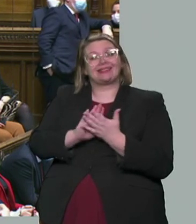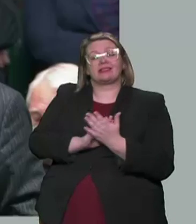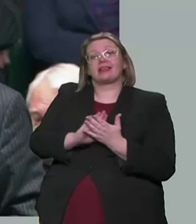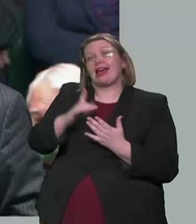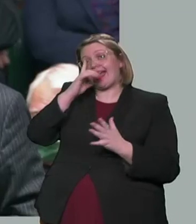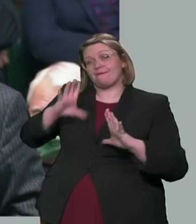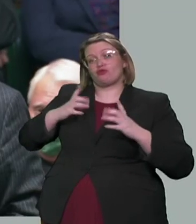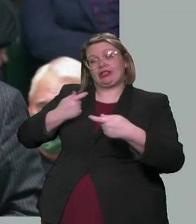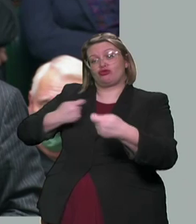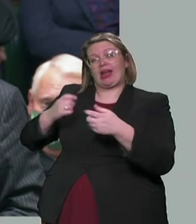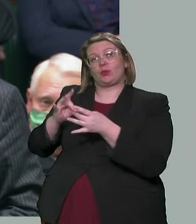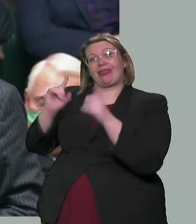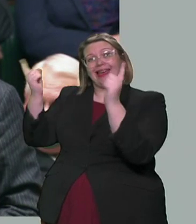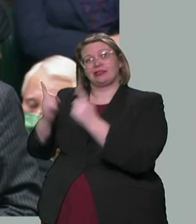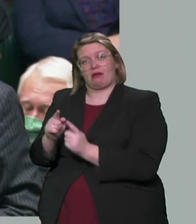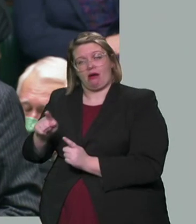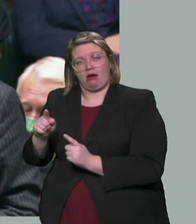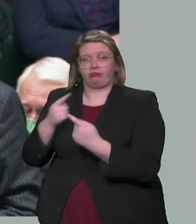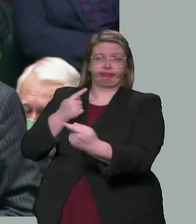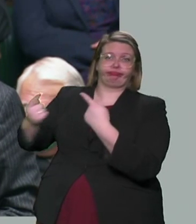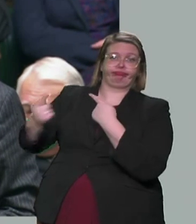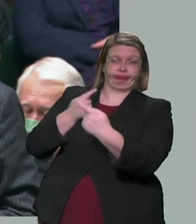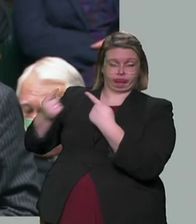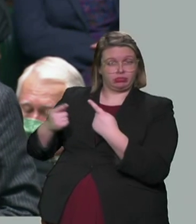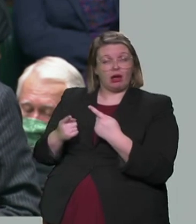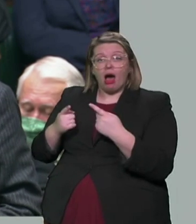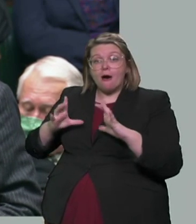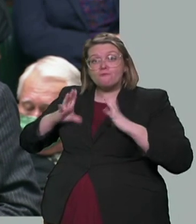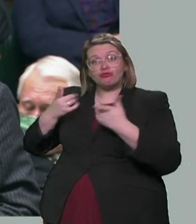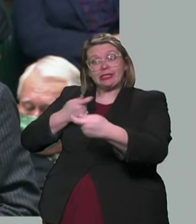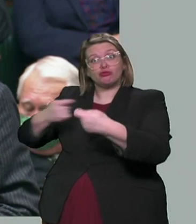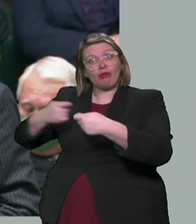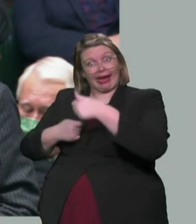While a free trade deal is valuable in itself, we should not be held to ransom.